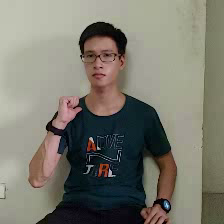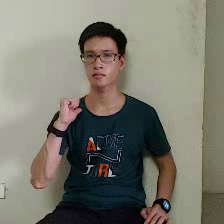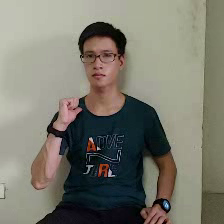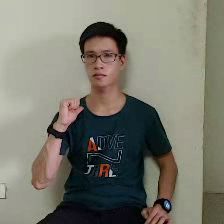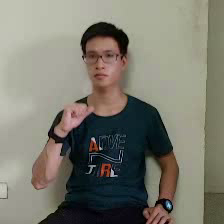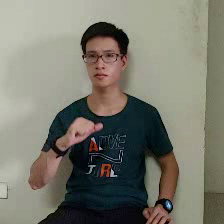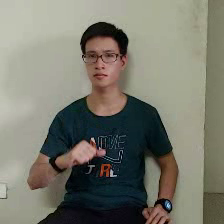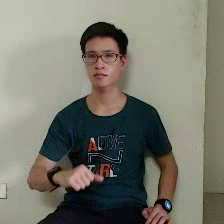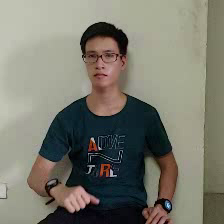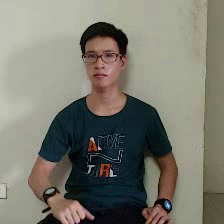Nghỉ ngơi